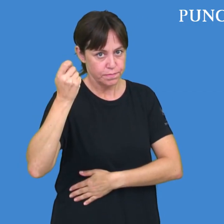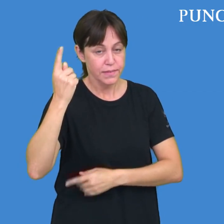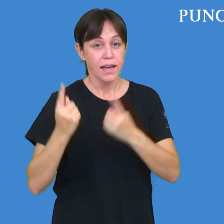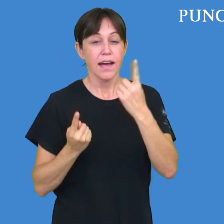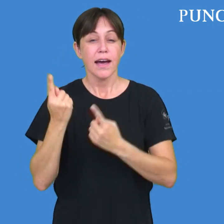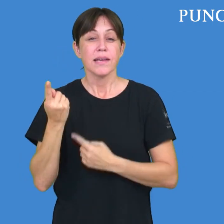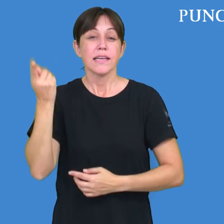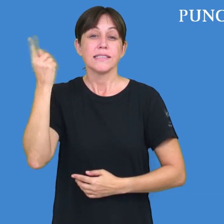alguno